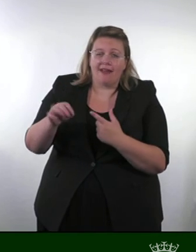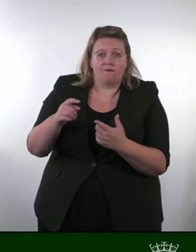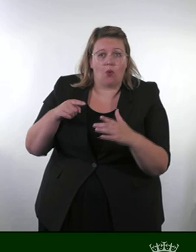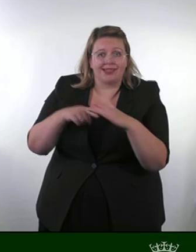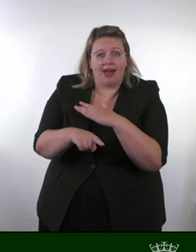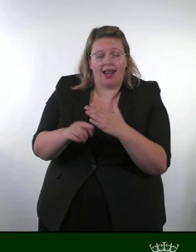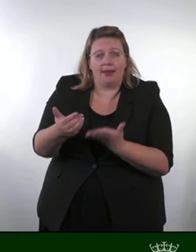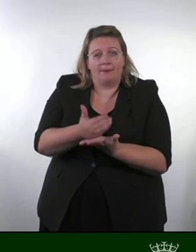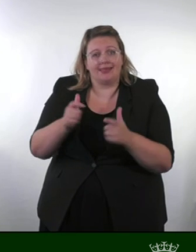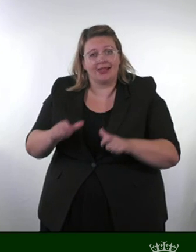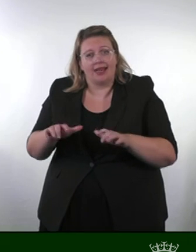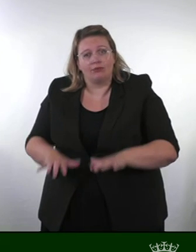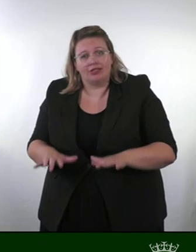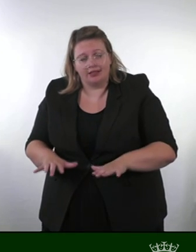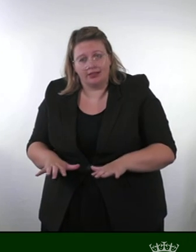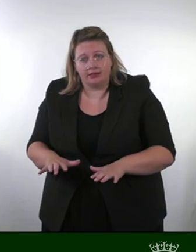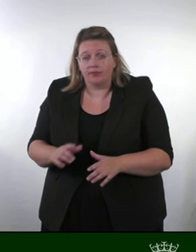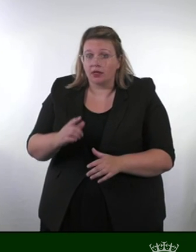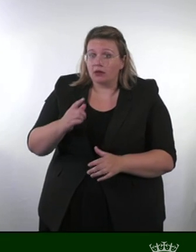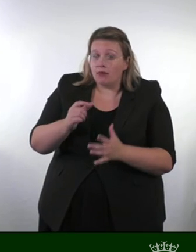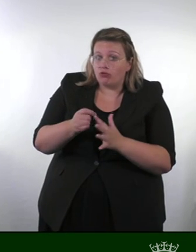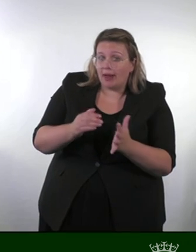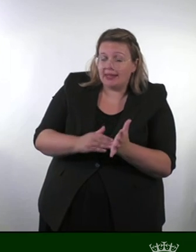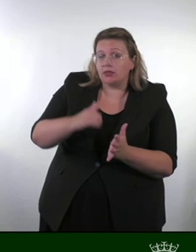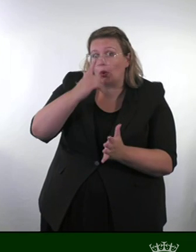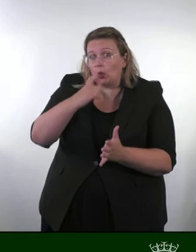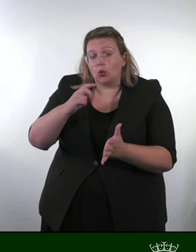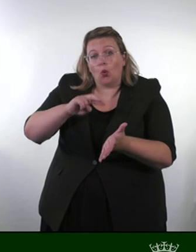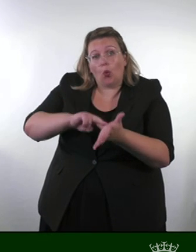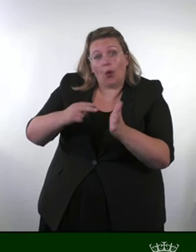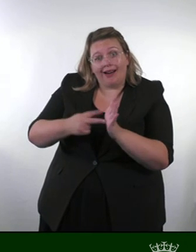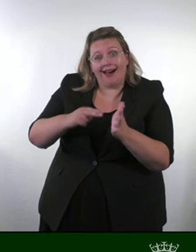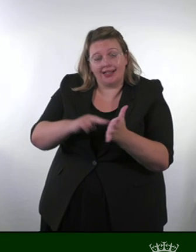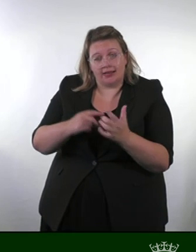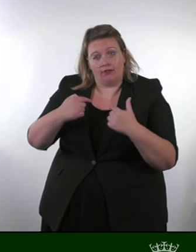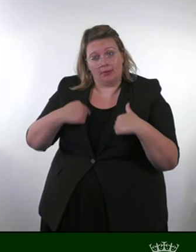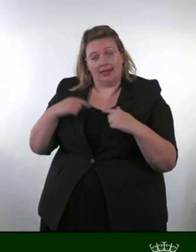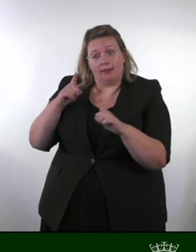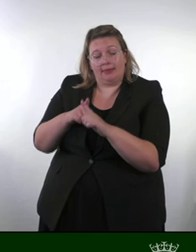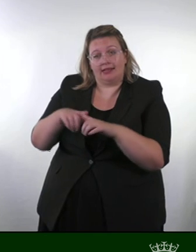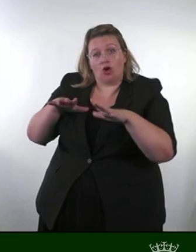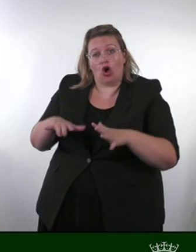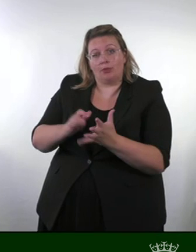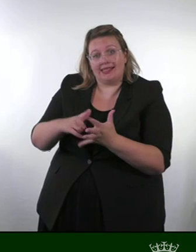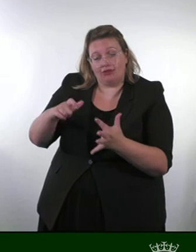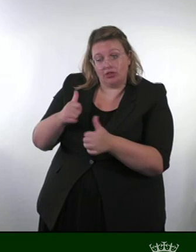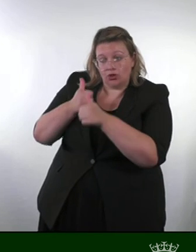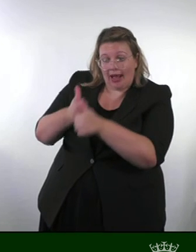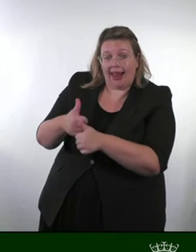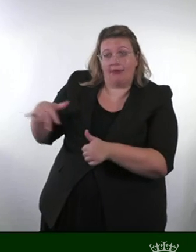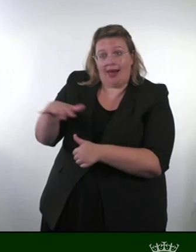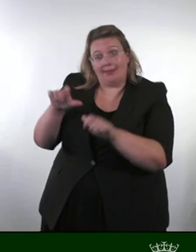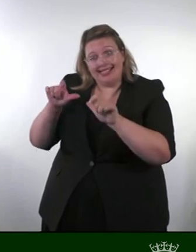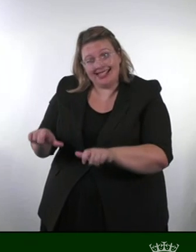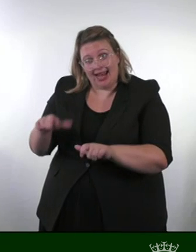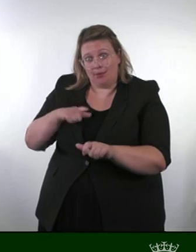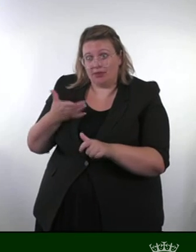Will the Prime Minister agree to organise a meeting between me and the Home Secretary to look at Eric’s case and make sure that the family can go forward with certainty after such a difficult time?